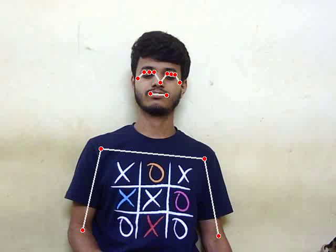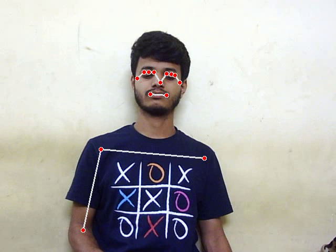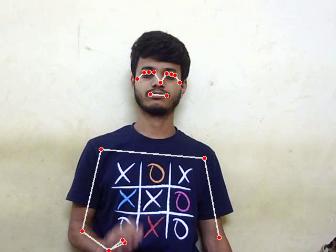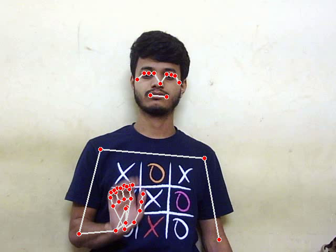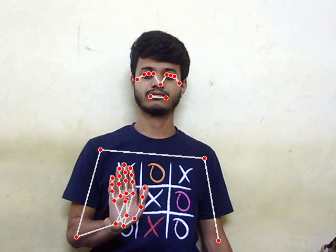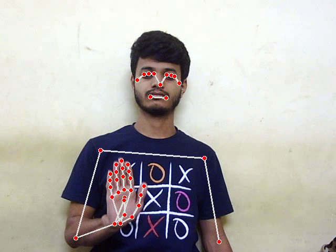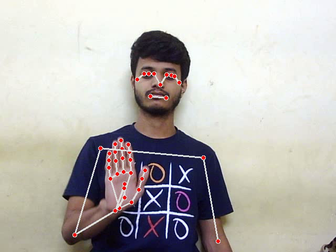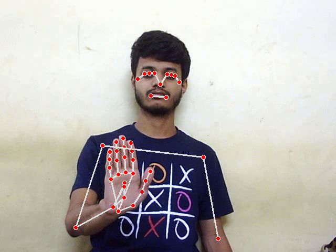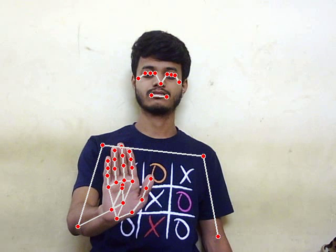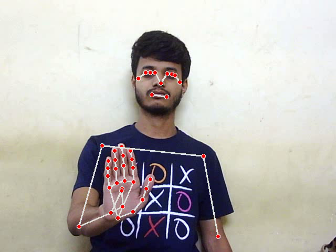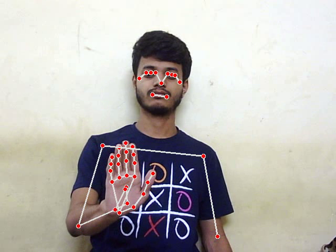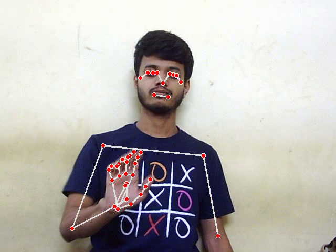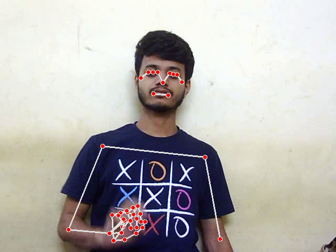your